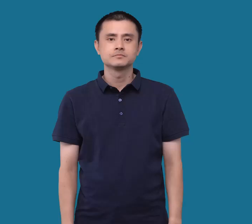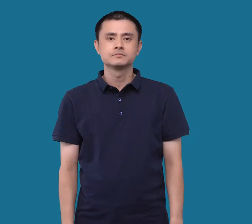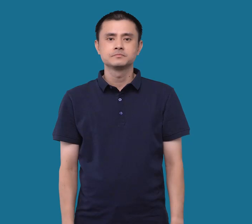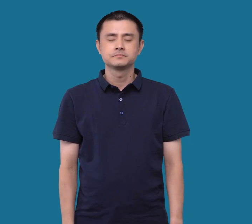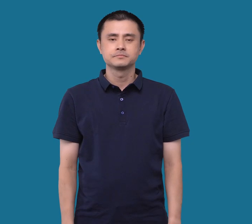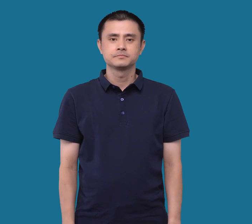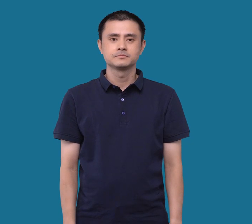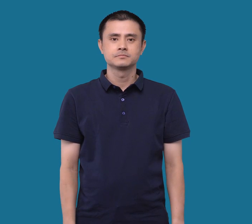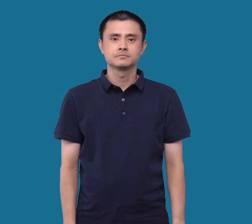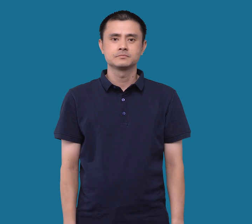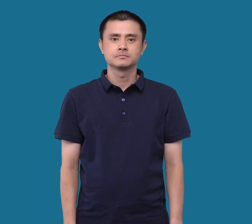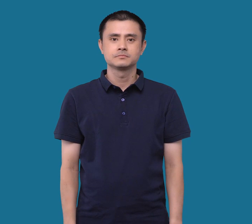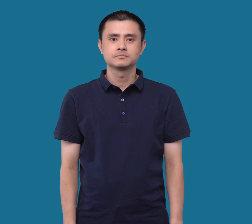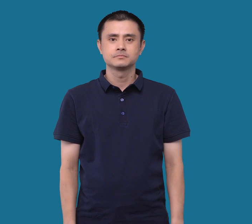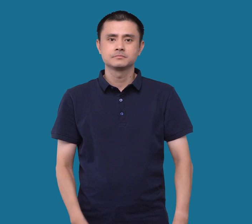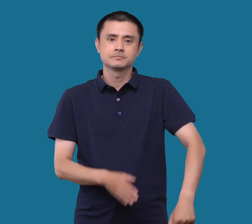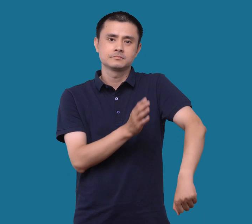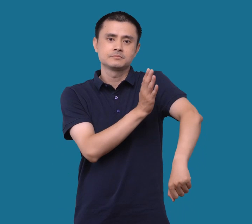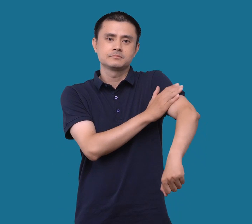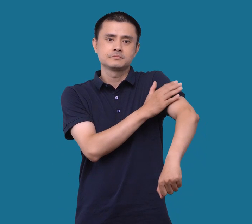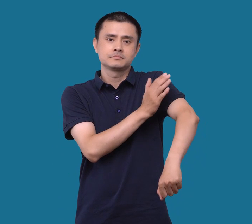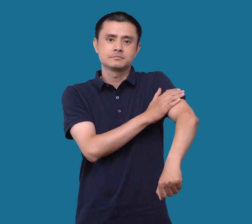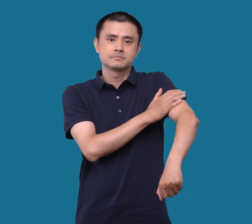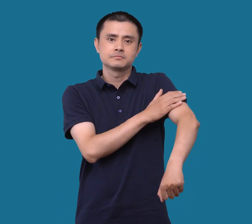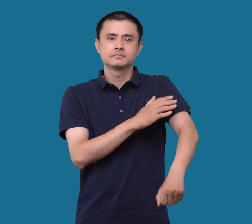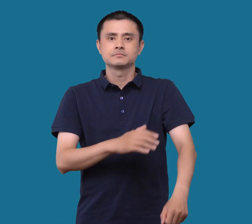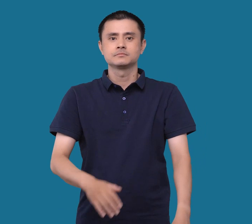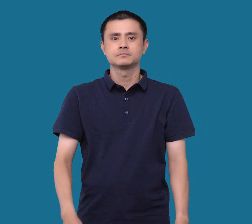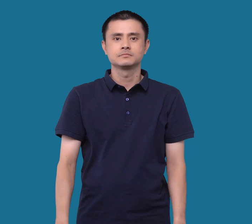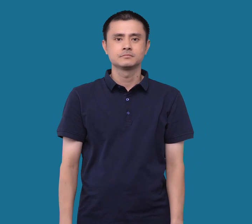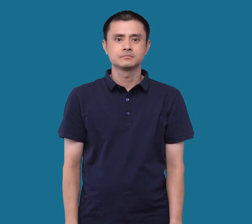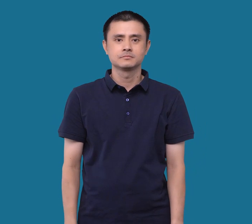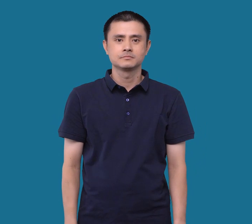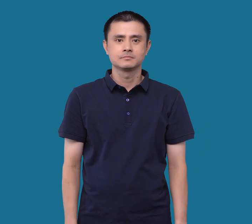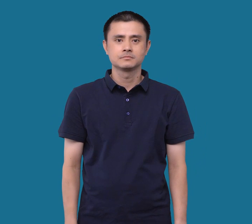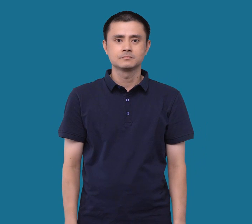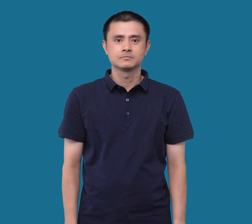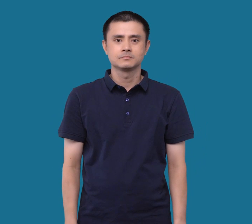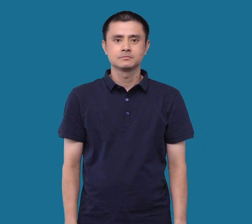cánh tay